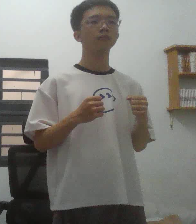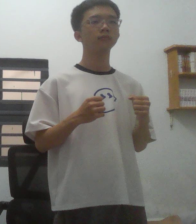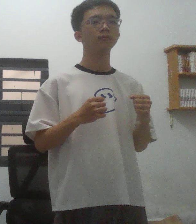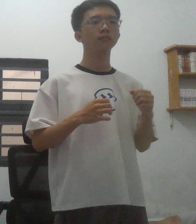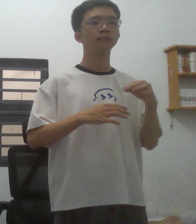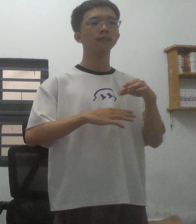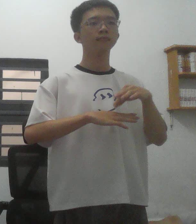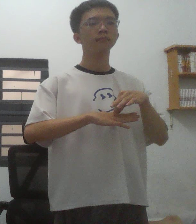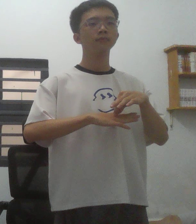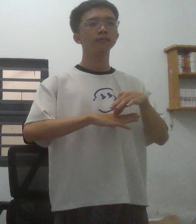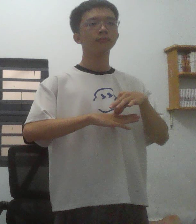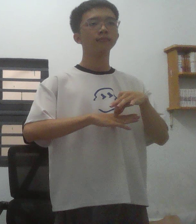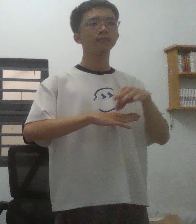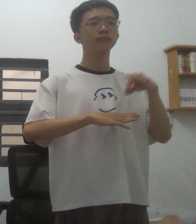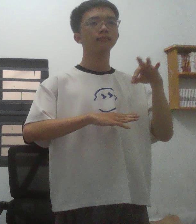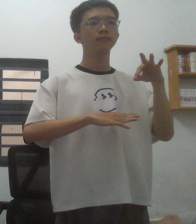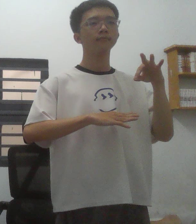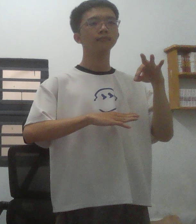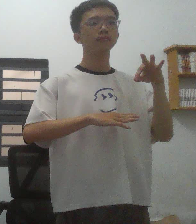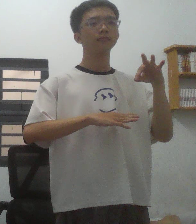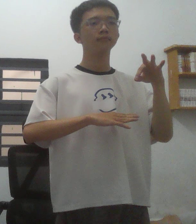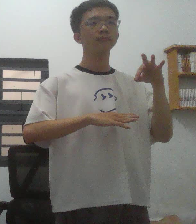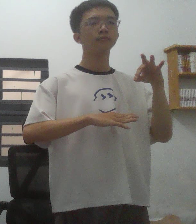tuan